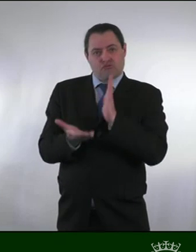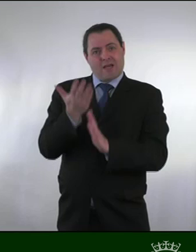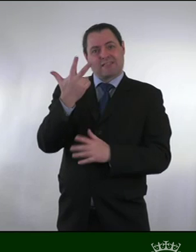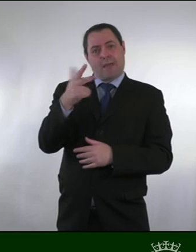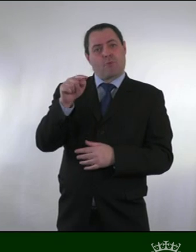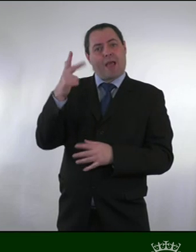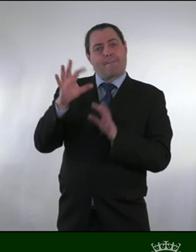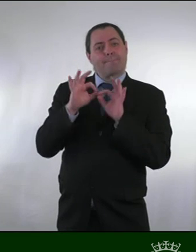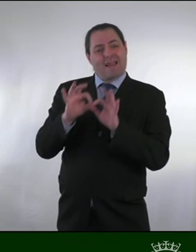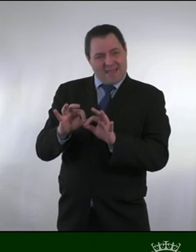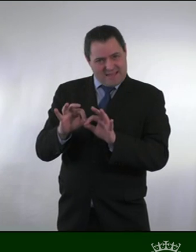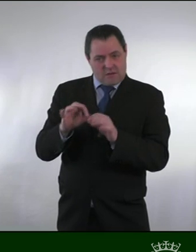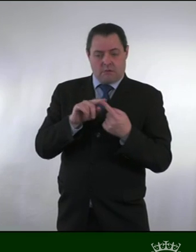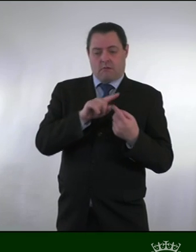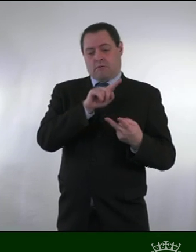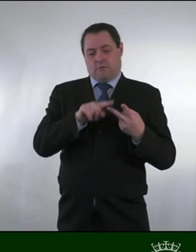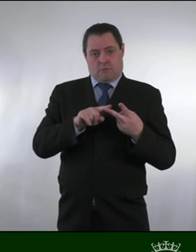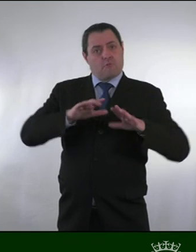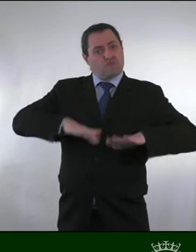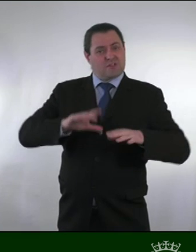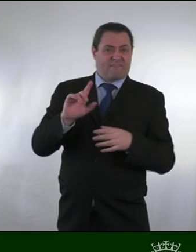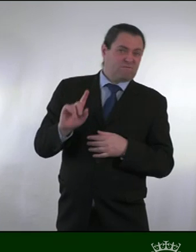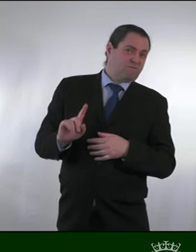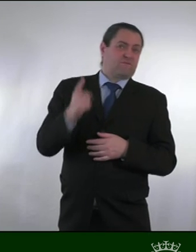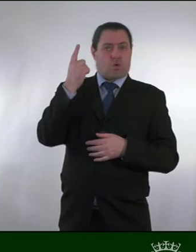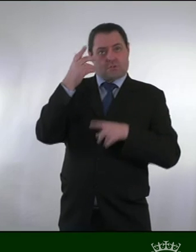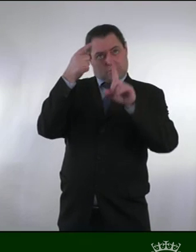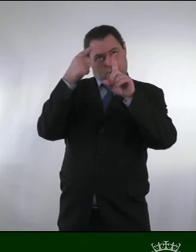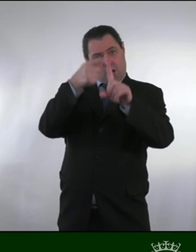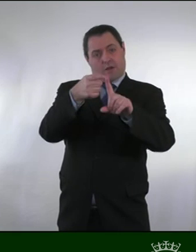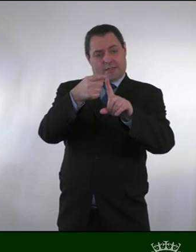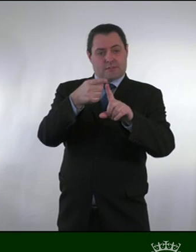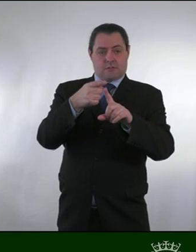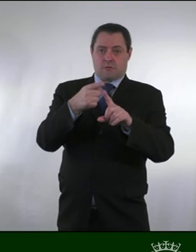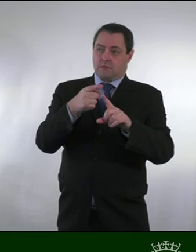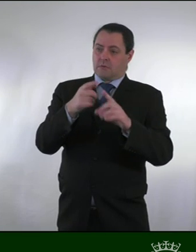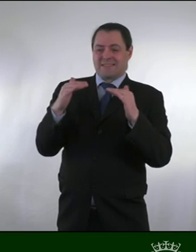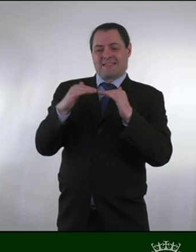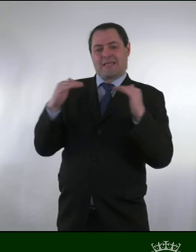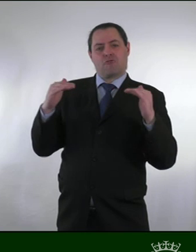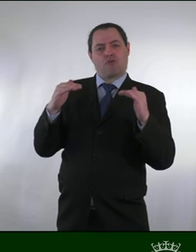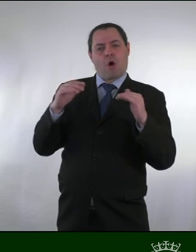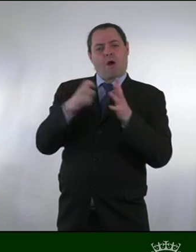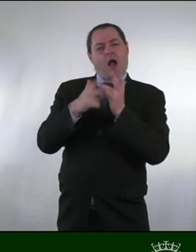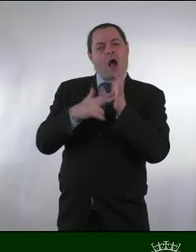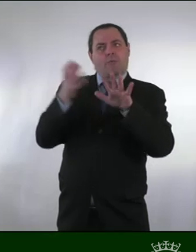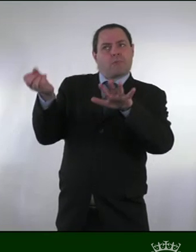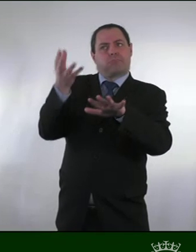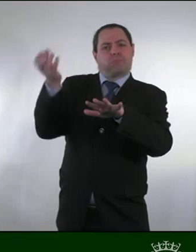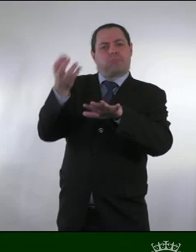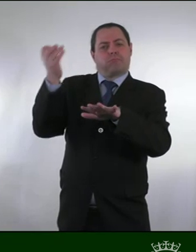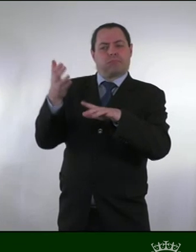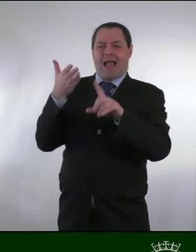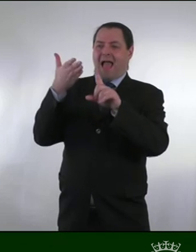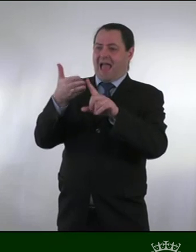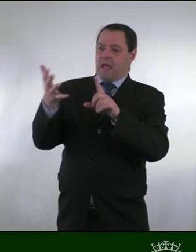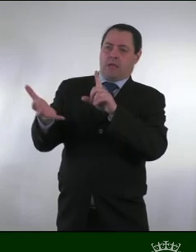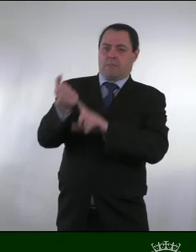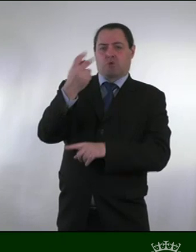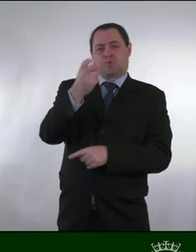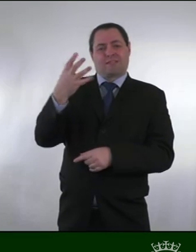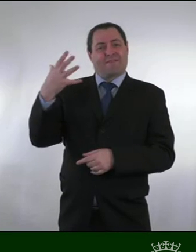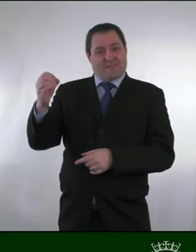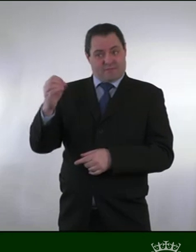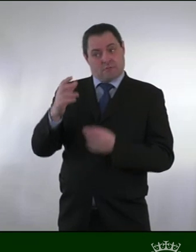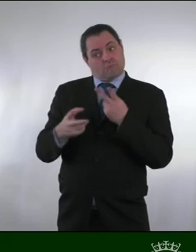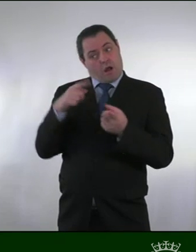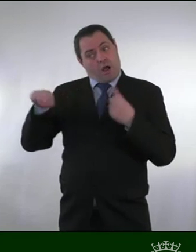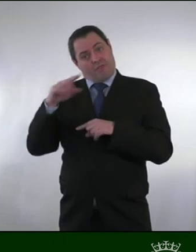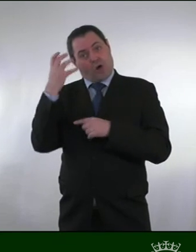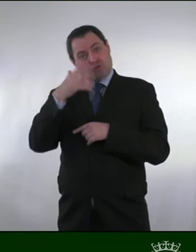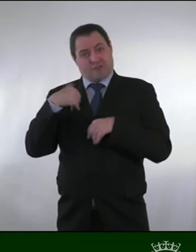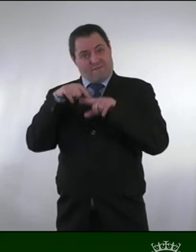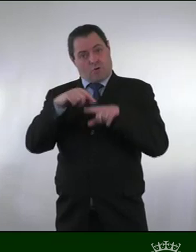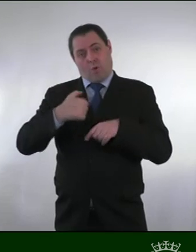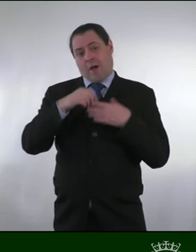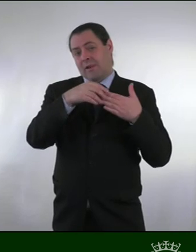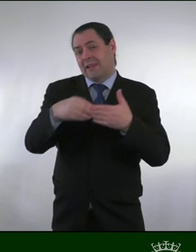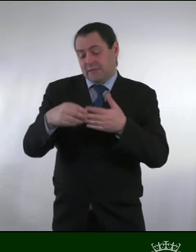The UK is the first major country in the world to set a target of net zero carbon emissions by 2050—all other countries are following, and we hope that President Biden will join us.